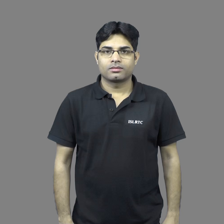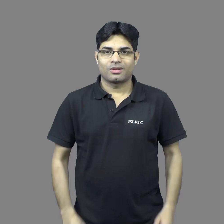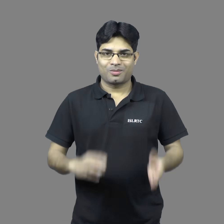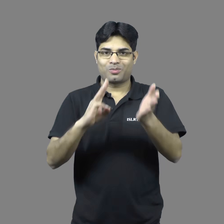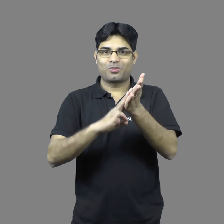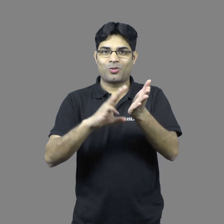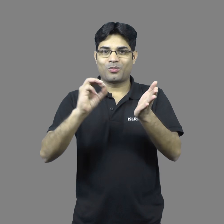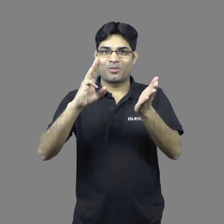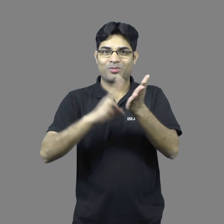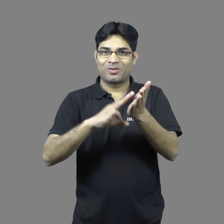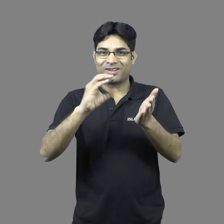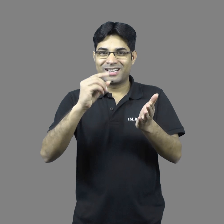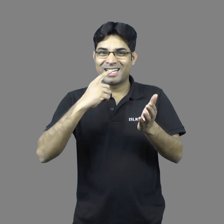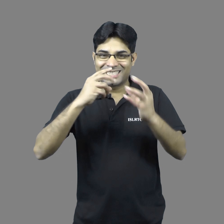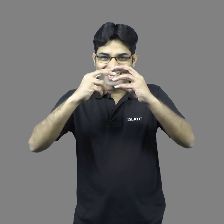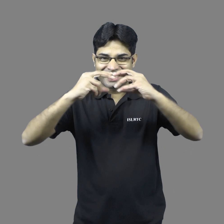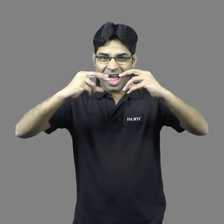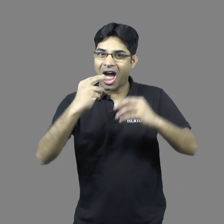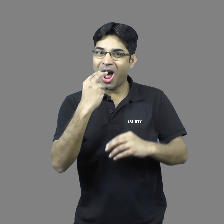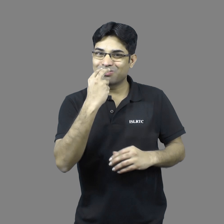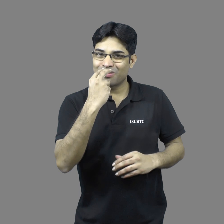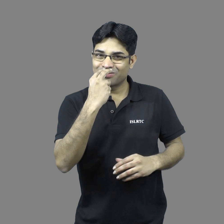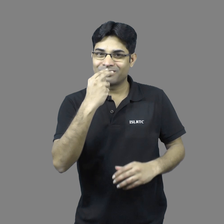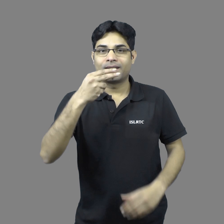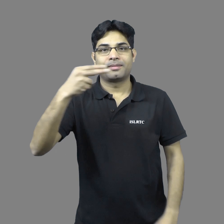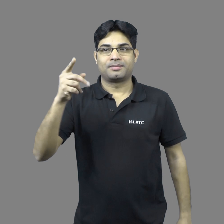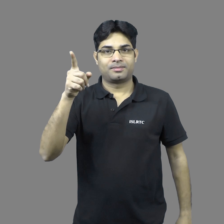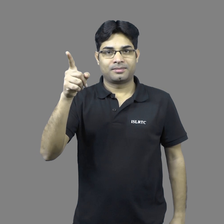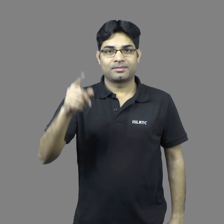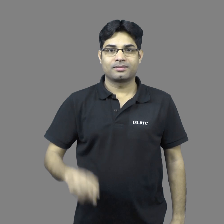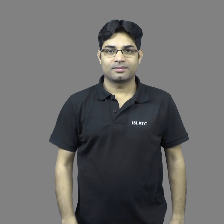Momos